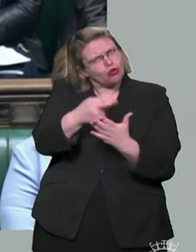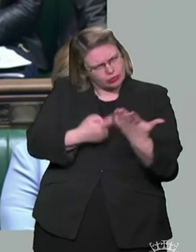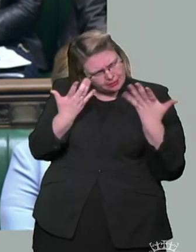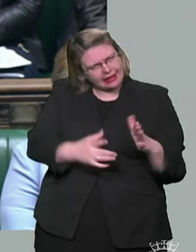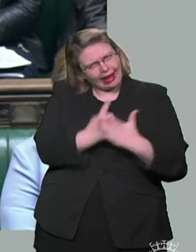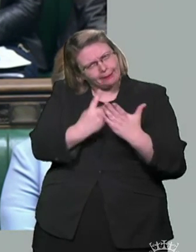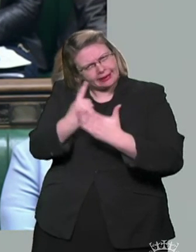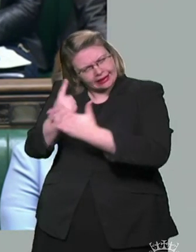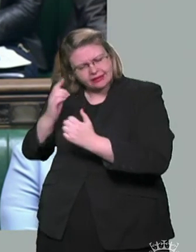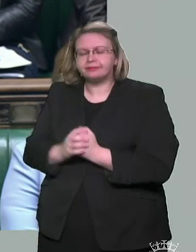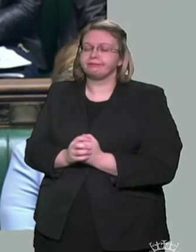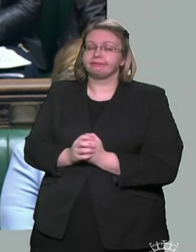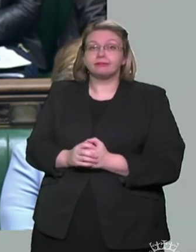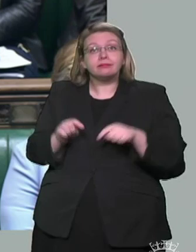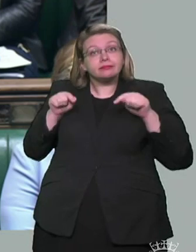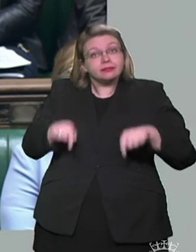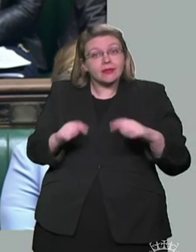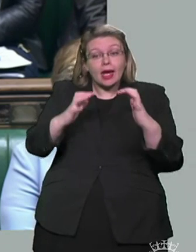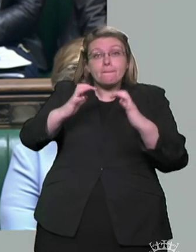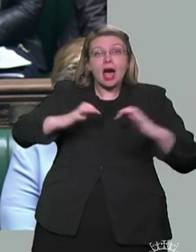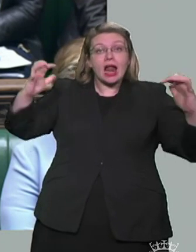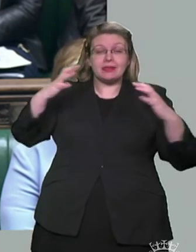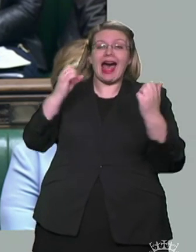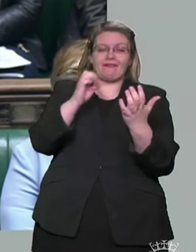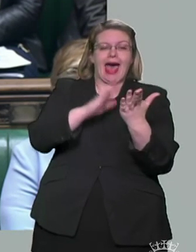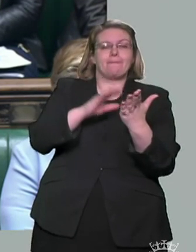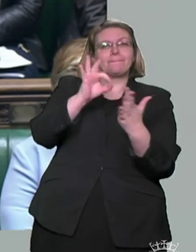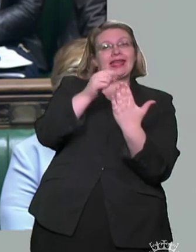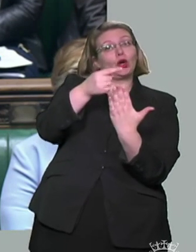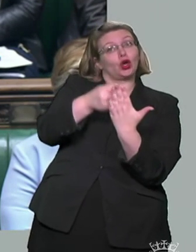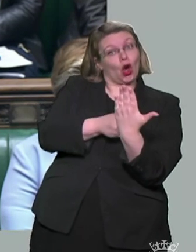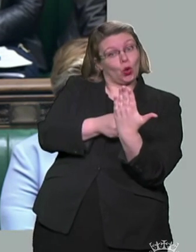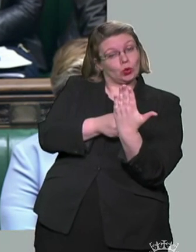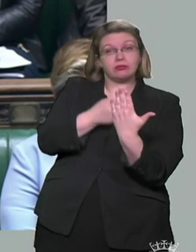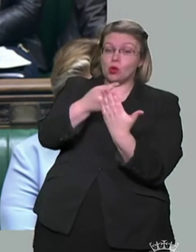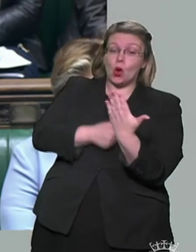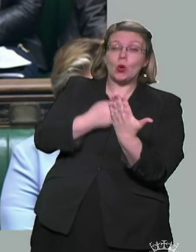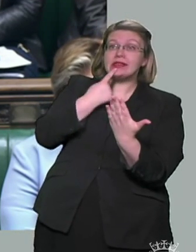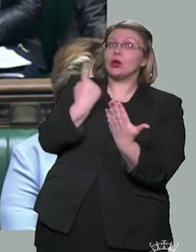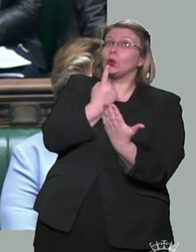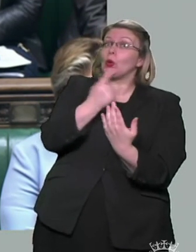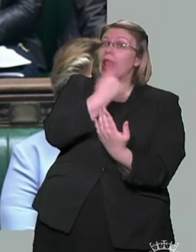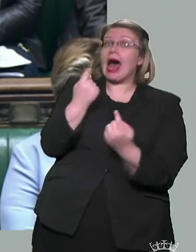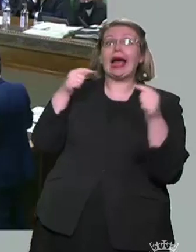The “Ministerial Code” says that Ministers who “knowingly” mislead the House should resign.